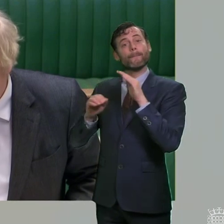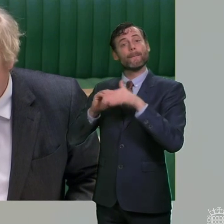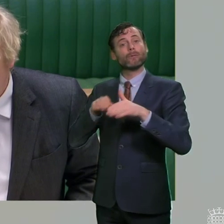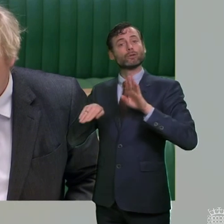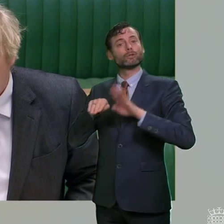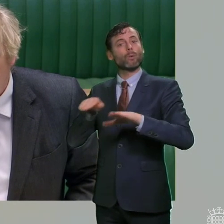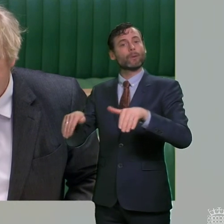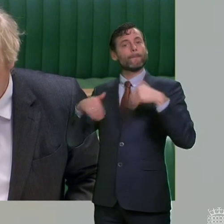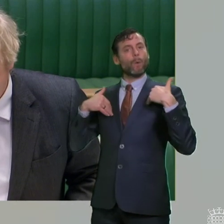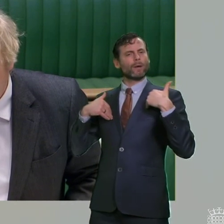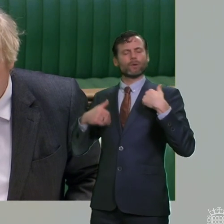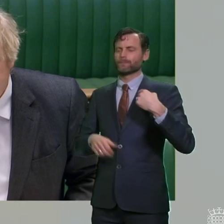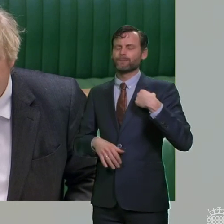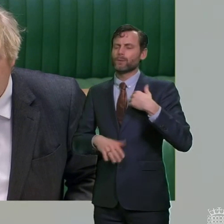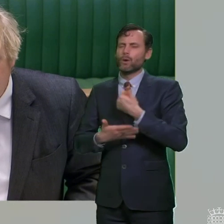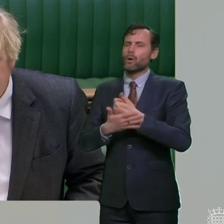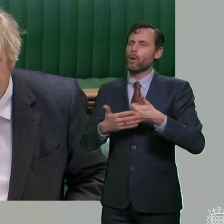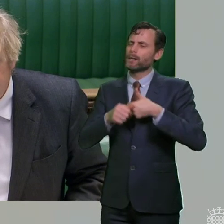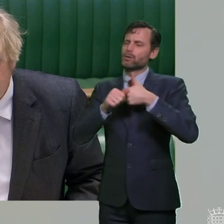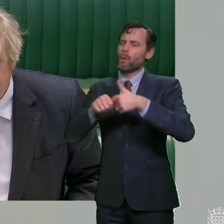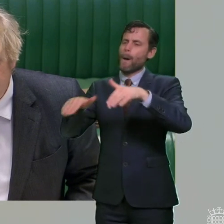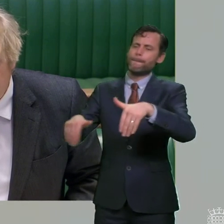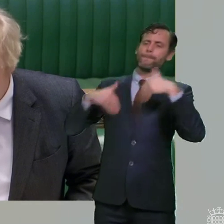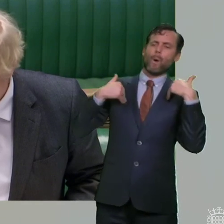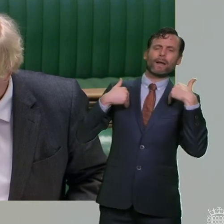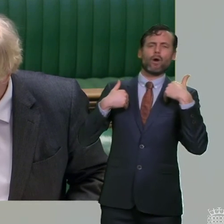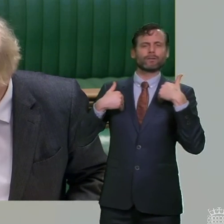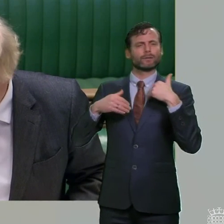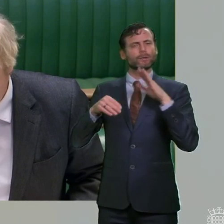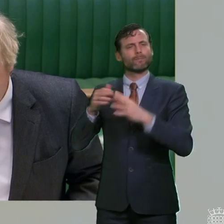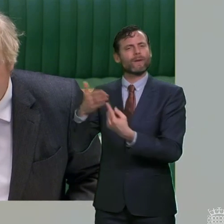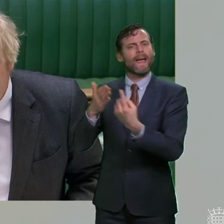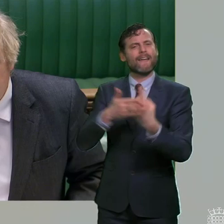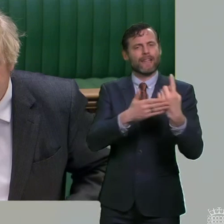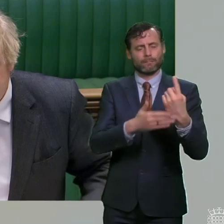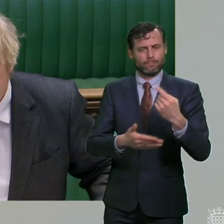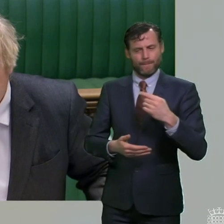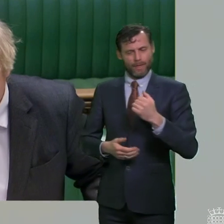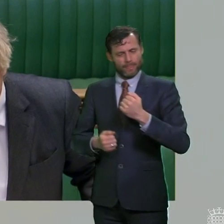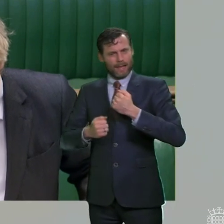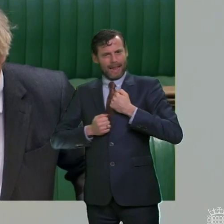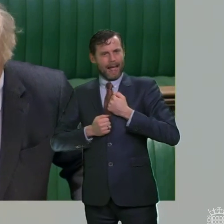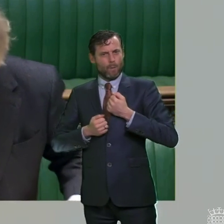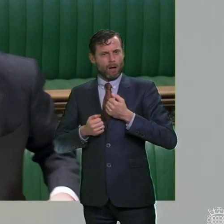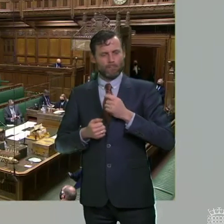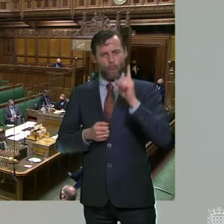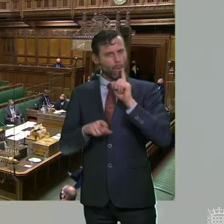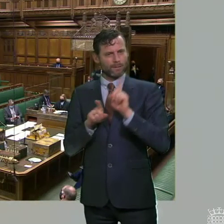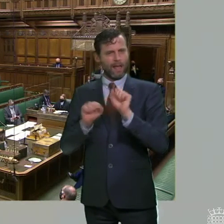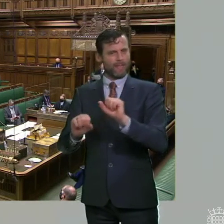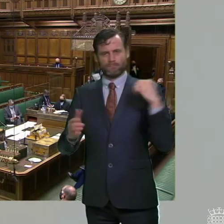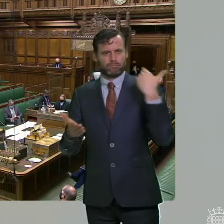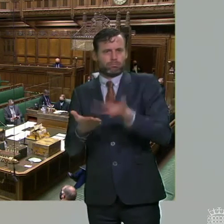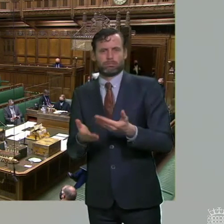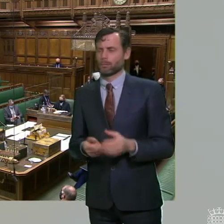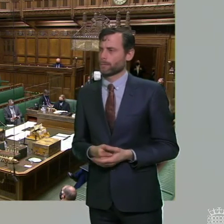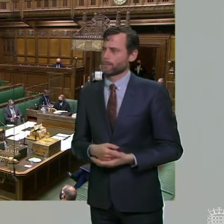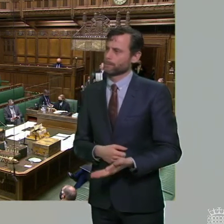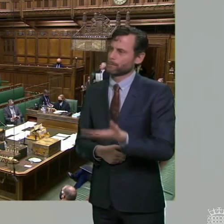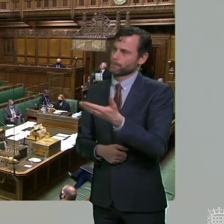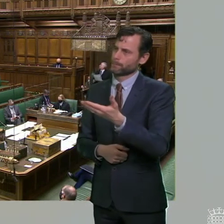We are not normally in favour of sporting boycotts in this country, and that has been the long-standing position of this Government.